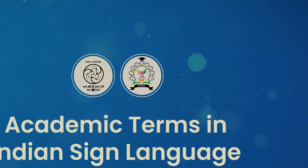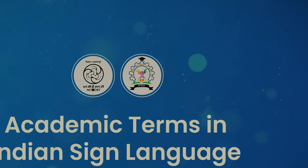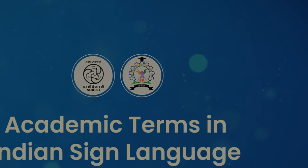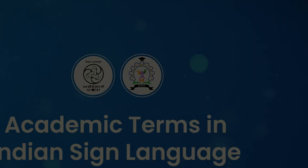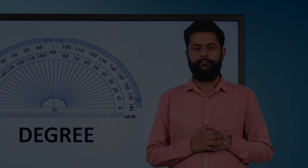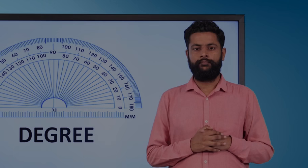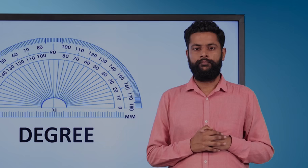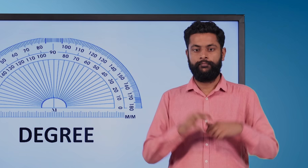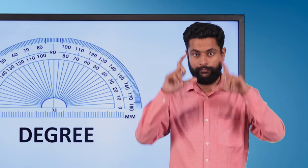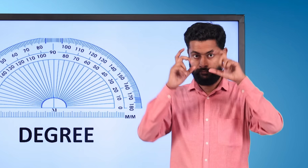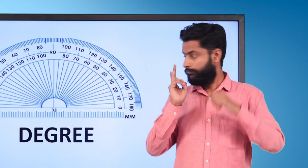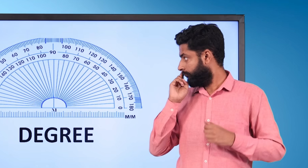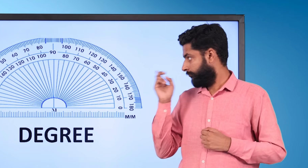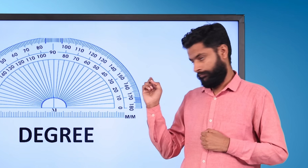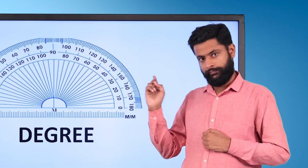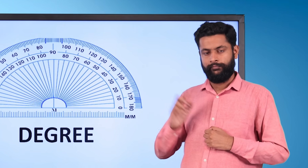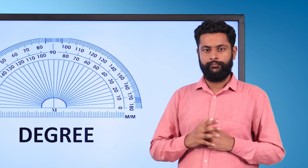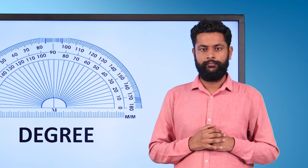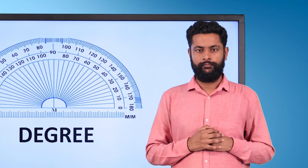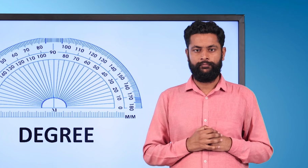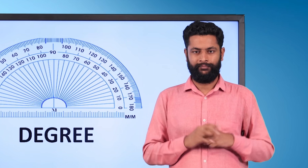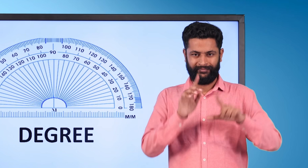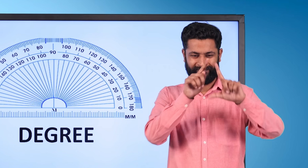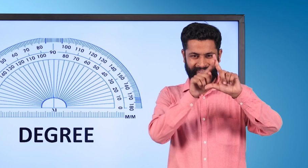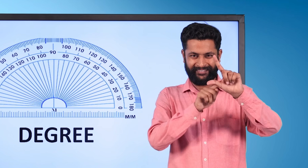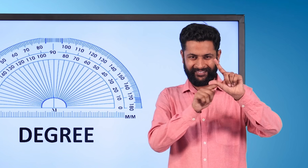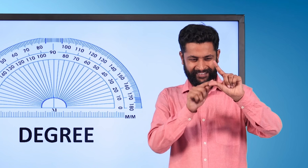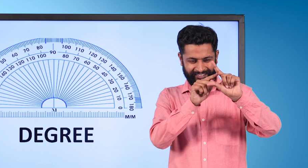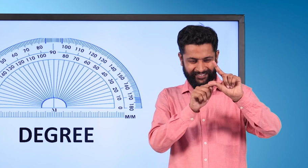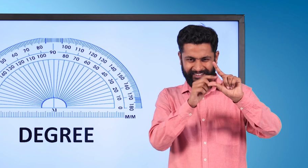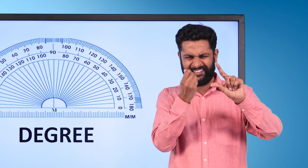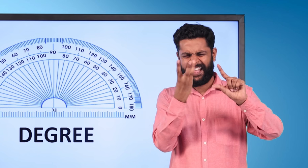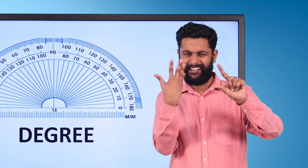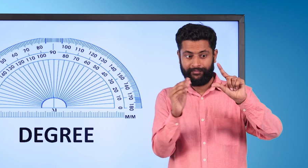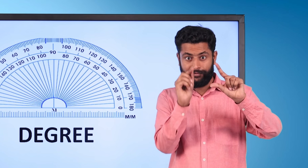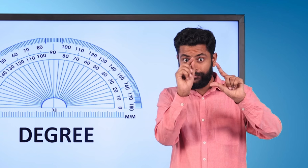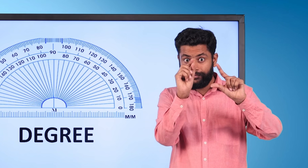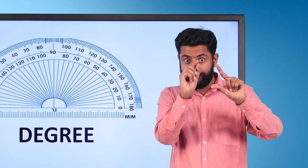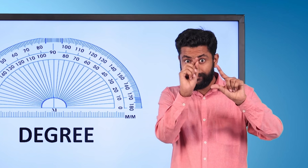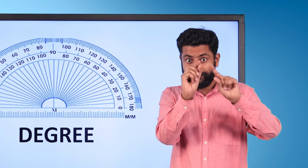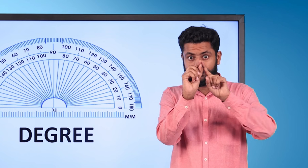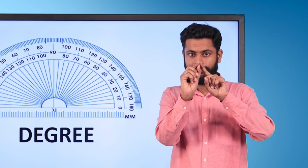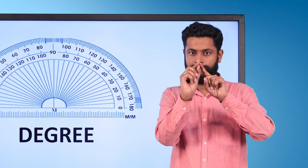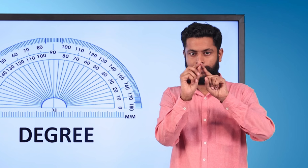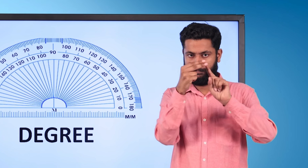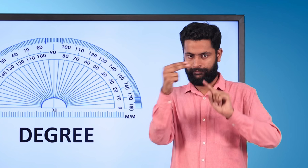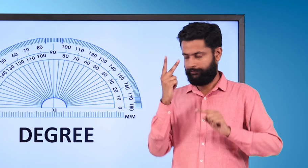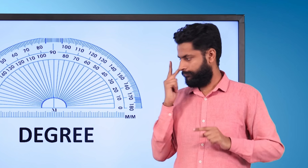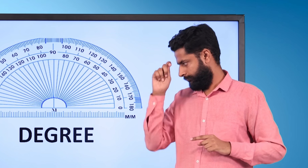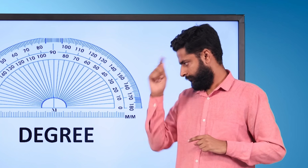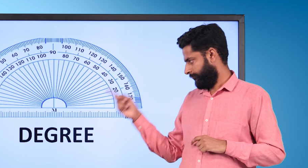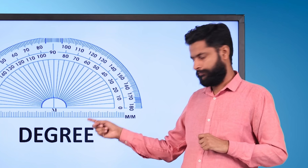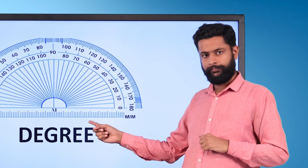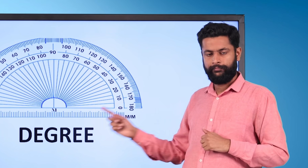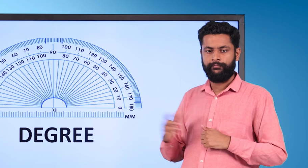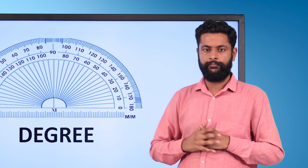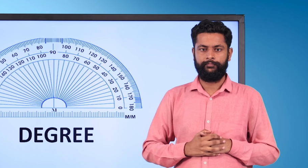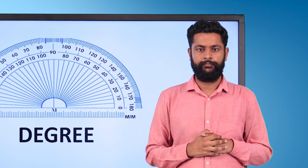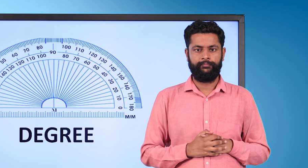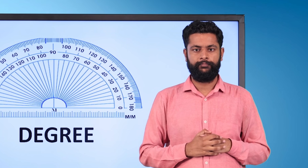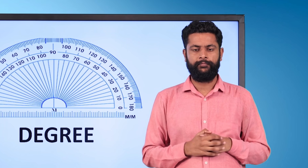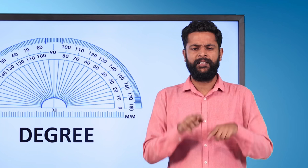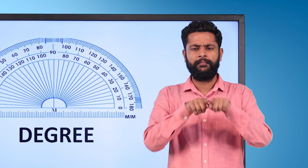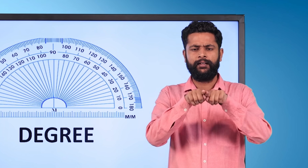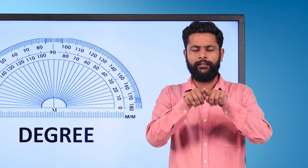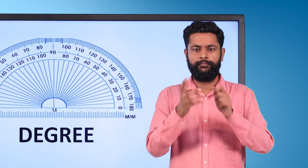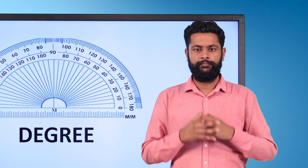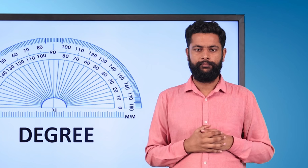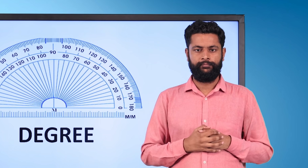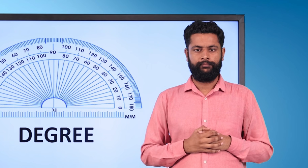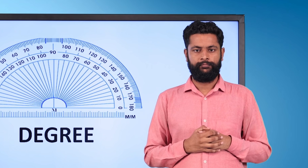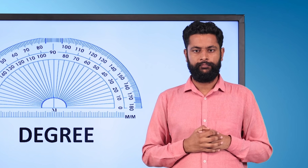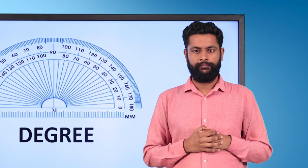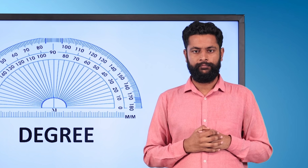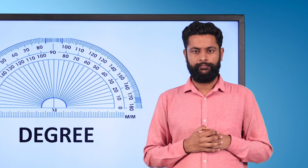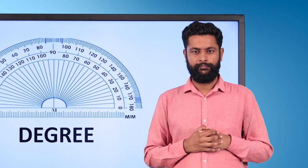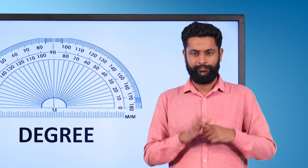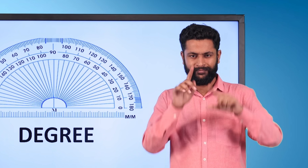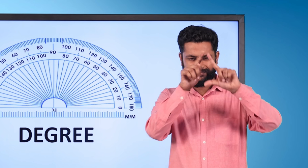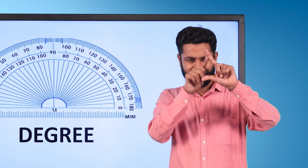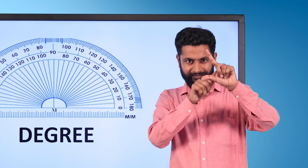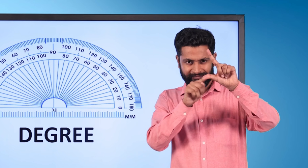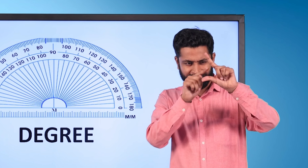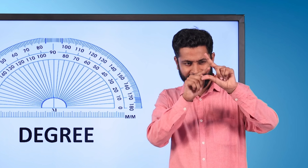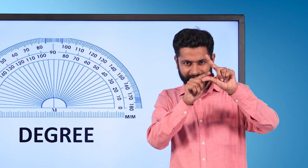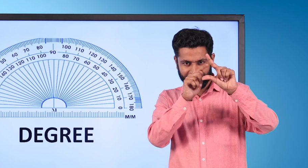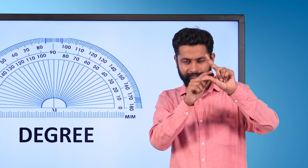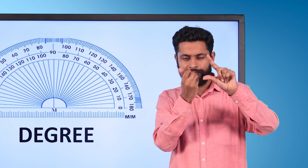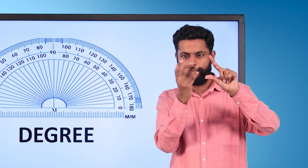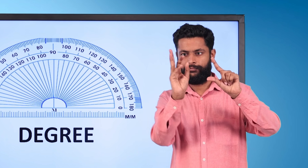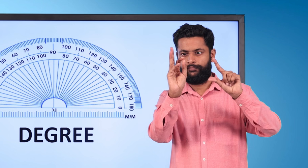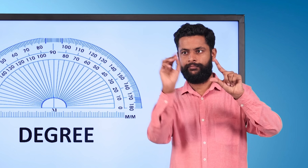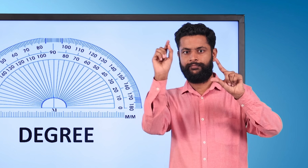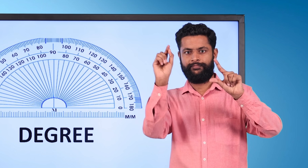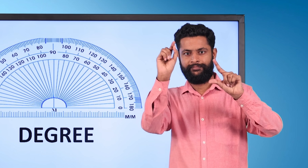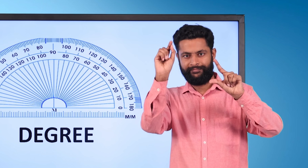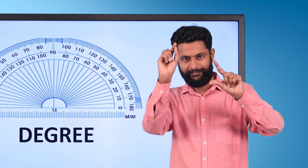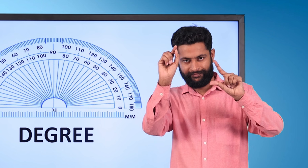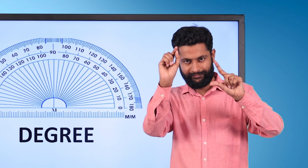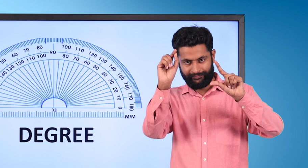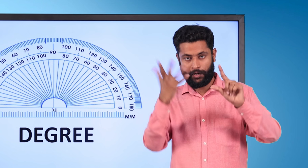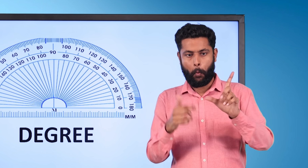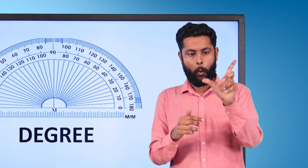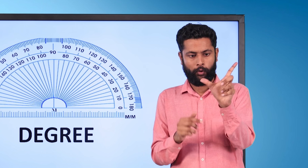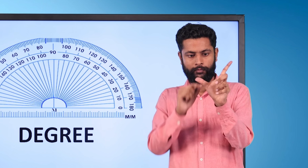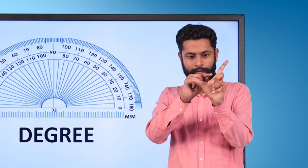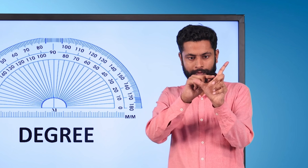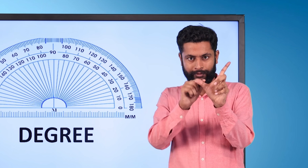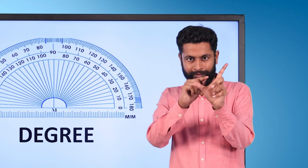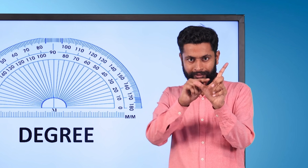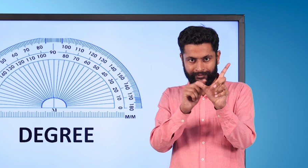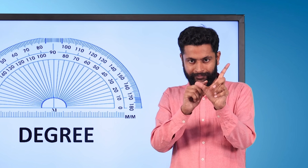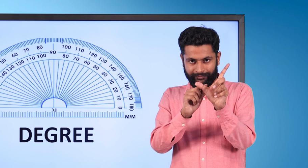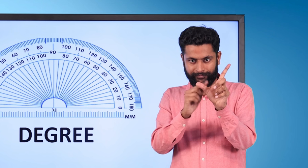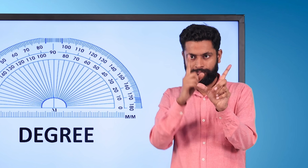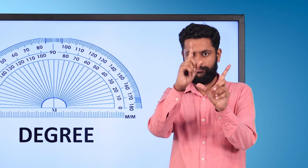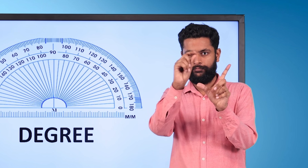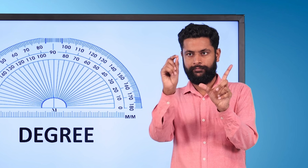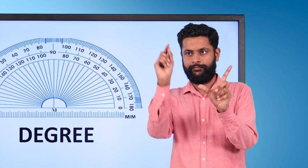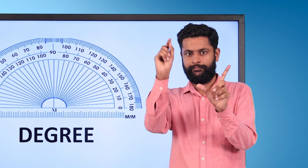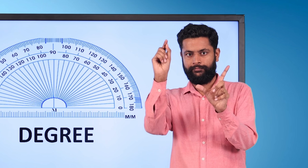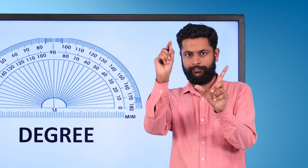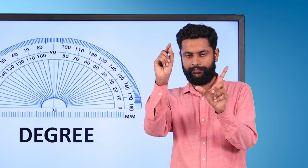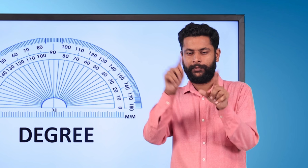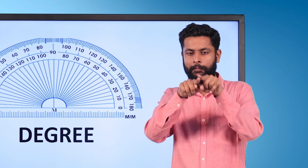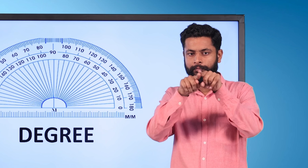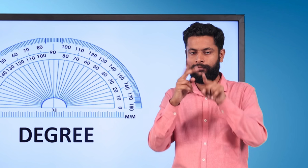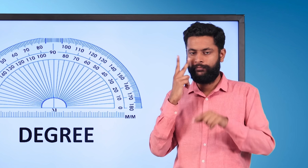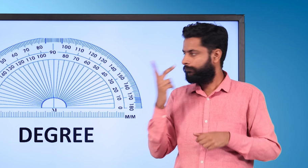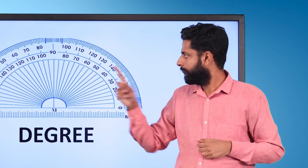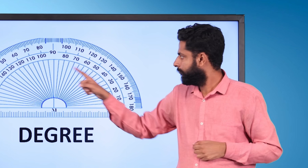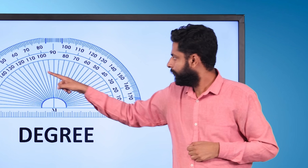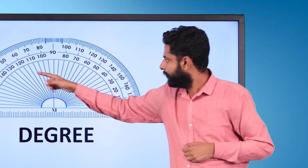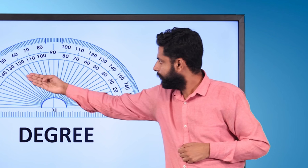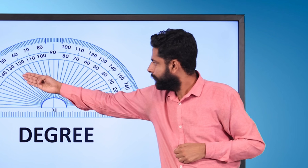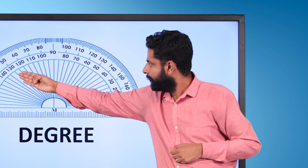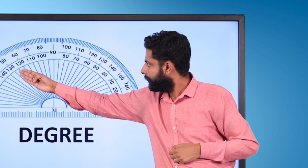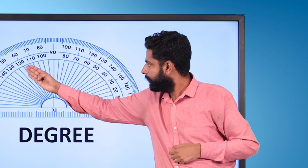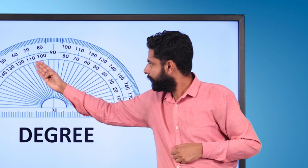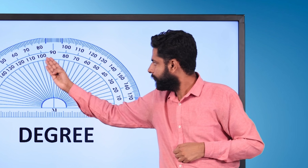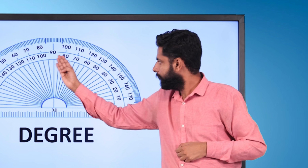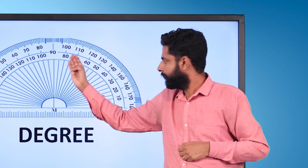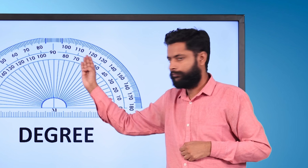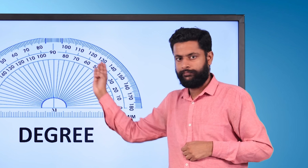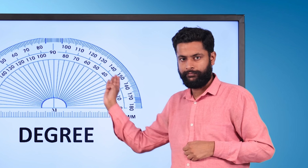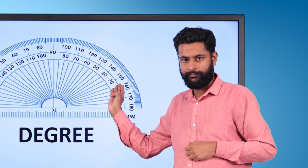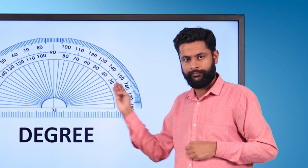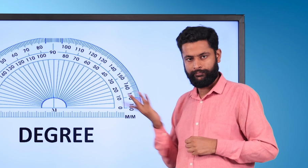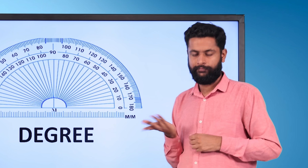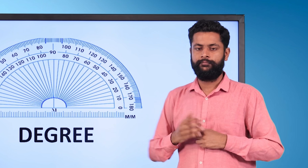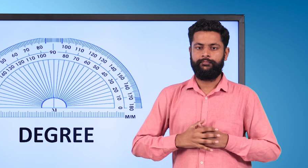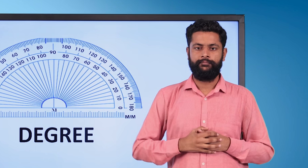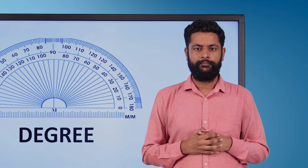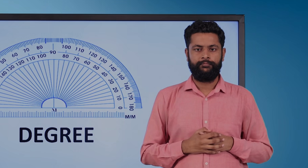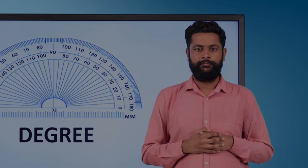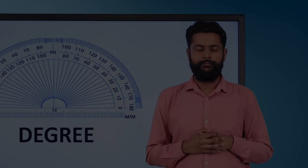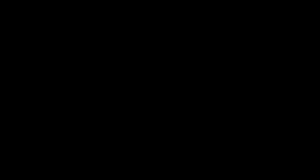This sign means degree. A degree refers to the measure of a size of an angle. For example, this angle is of 30 degrees. And this angle is of 100 degrees.